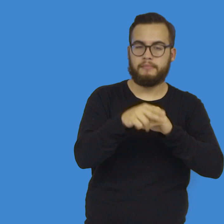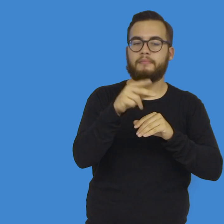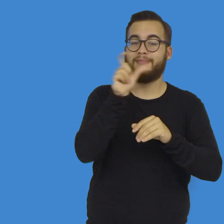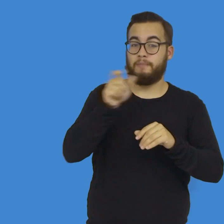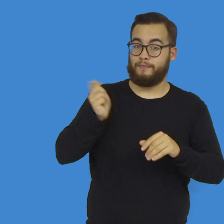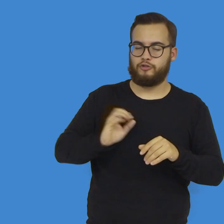persona